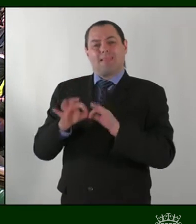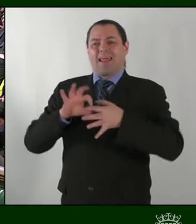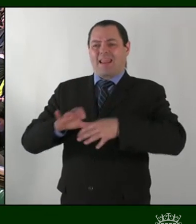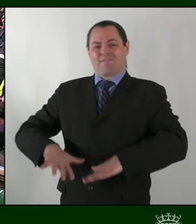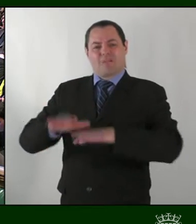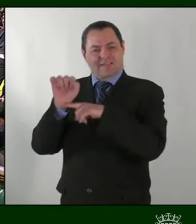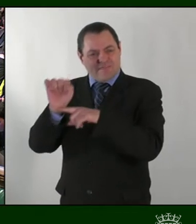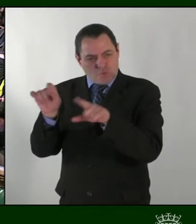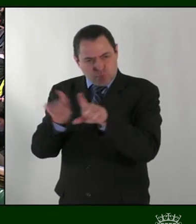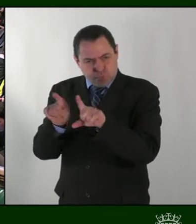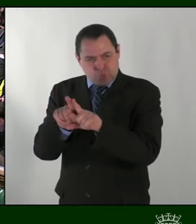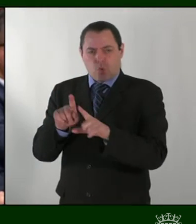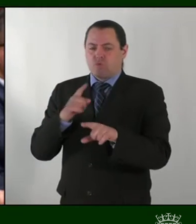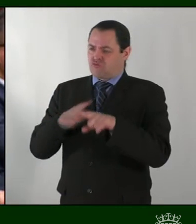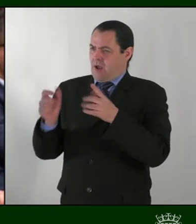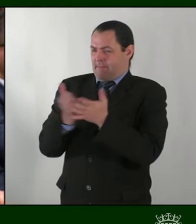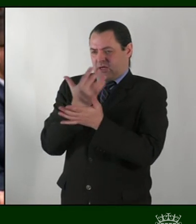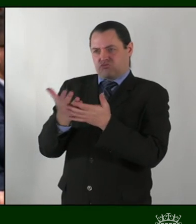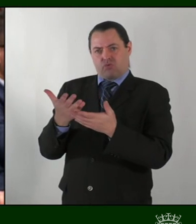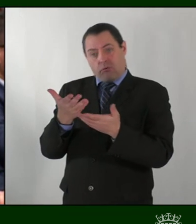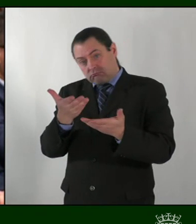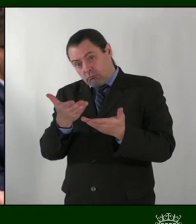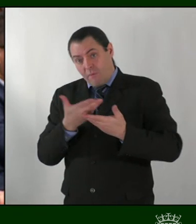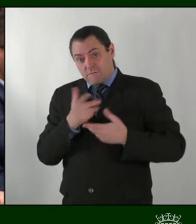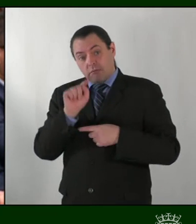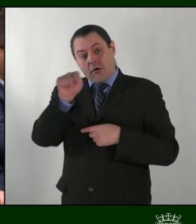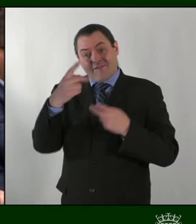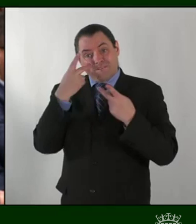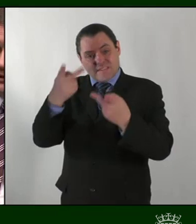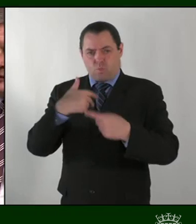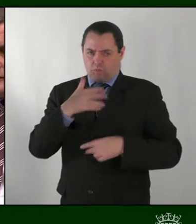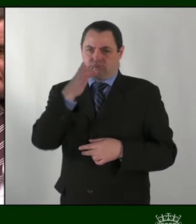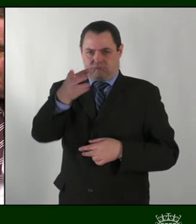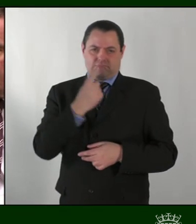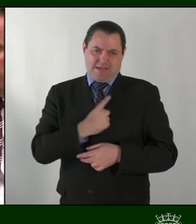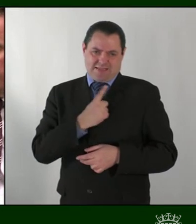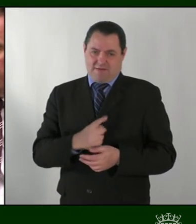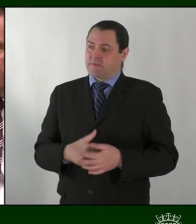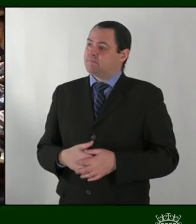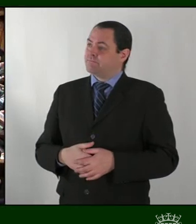I certainly will do what I can to take up his offer to visit his constituency and see the scene for myself.